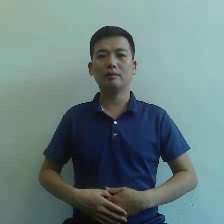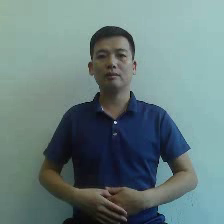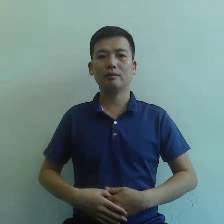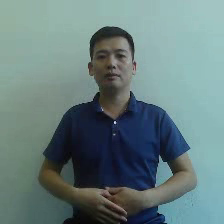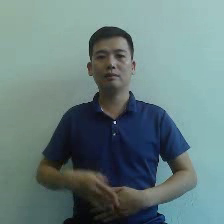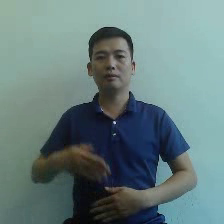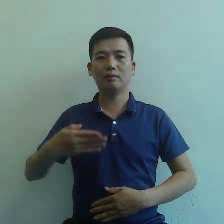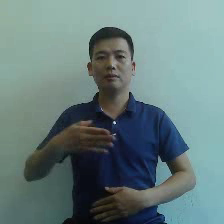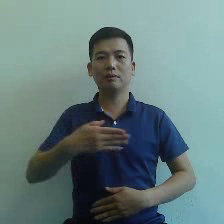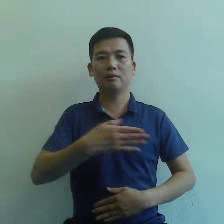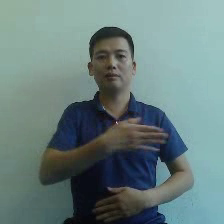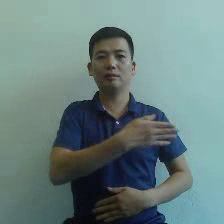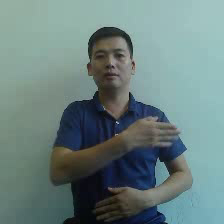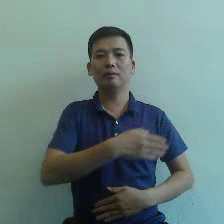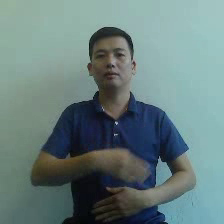Cá